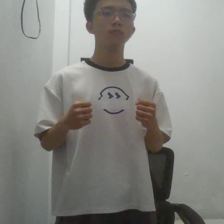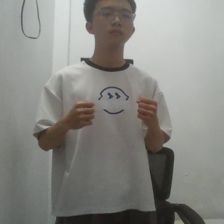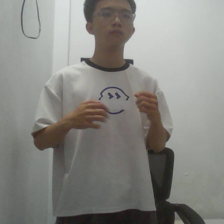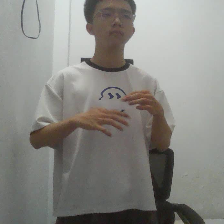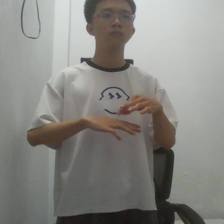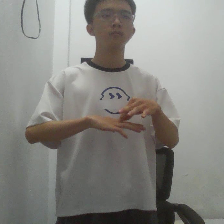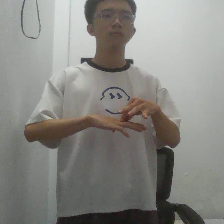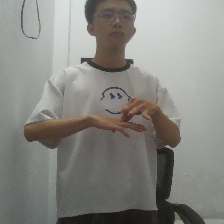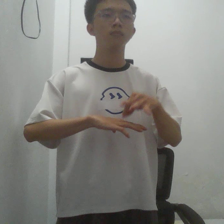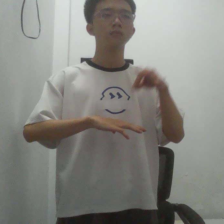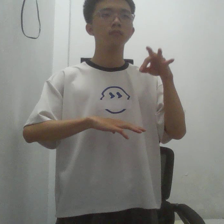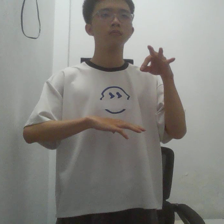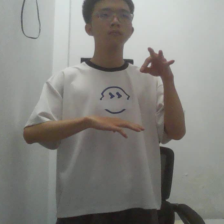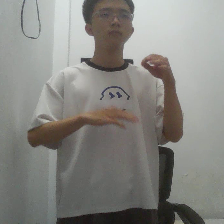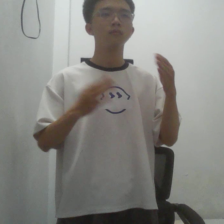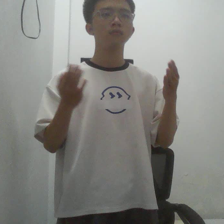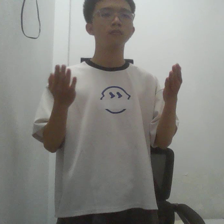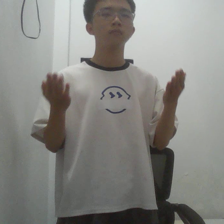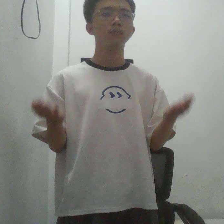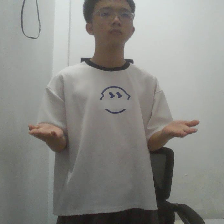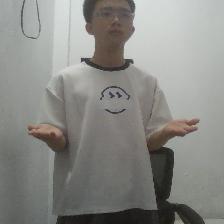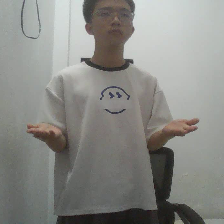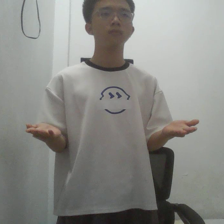tuan nay